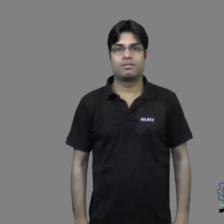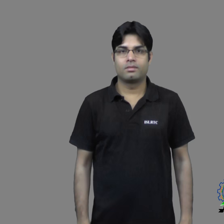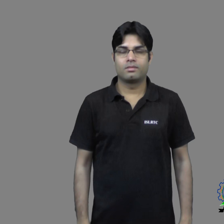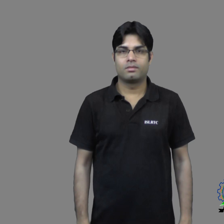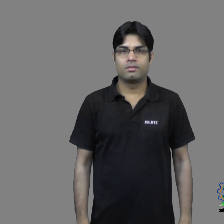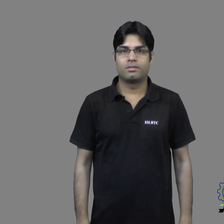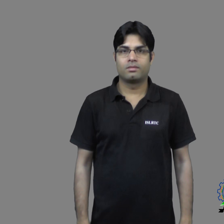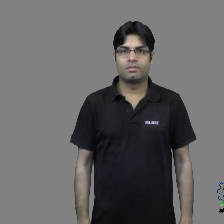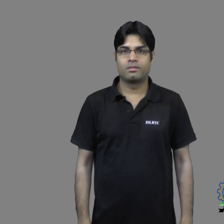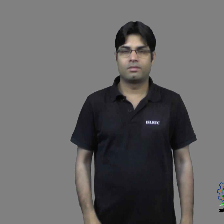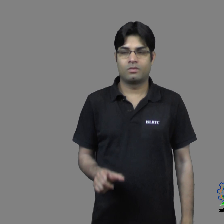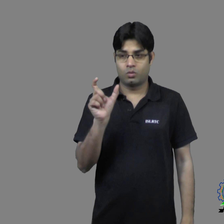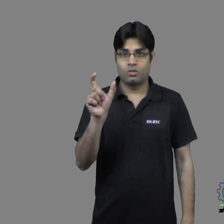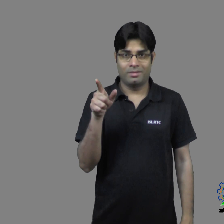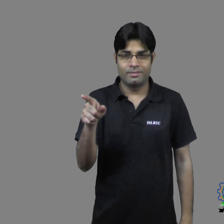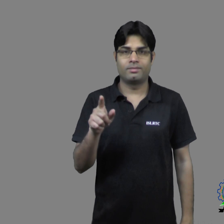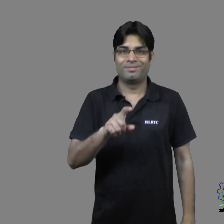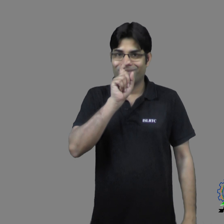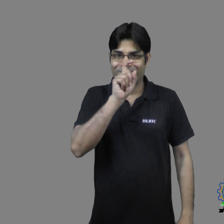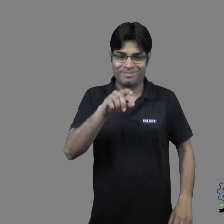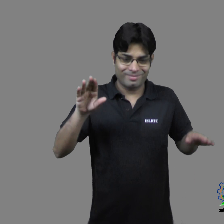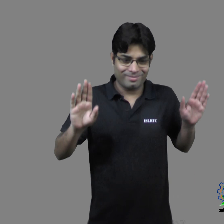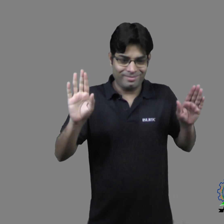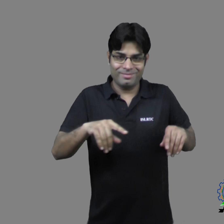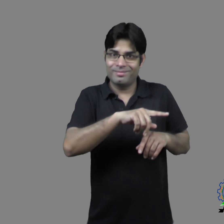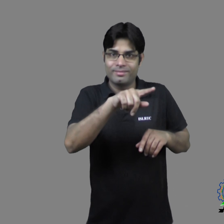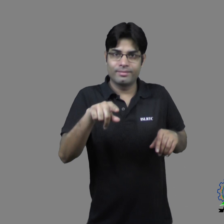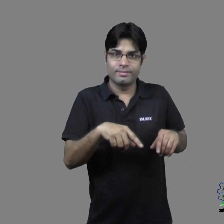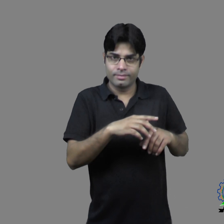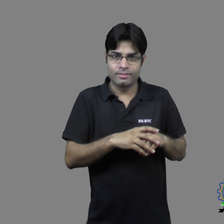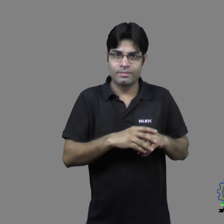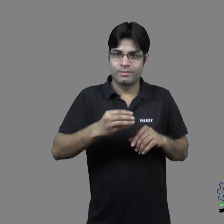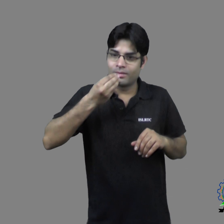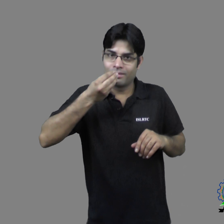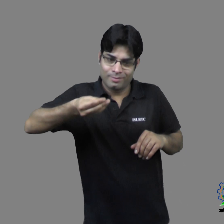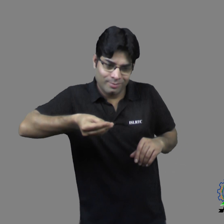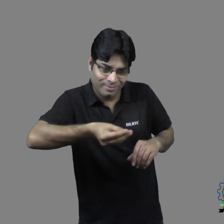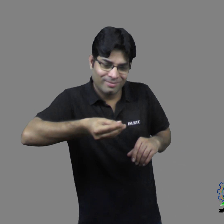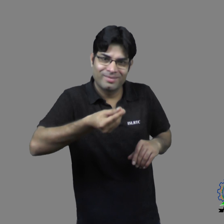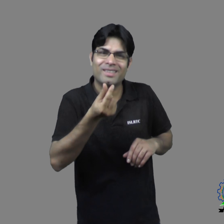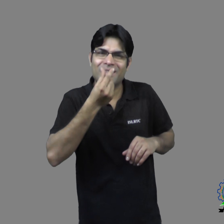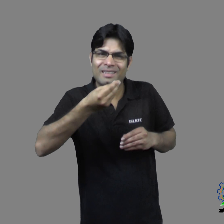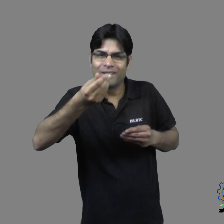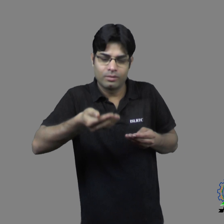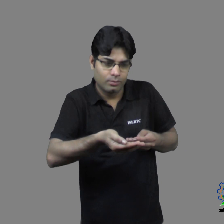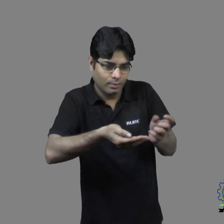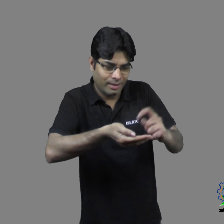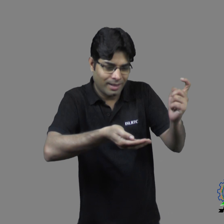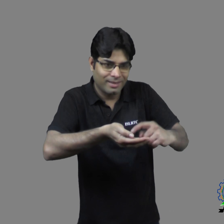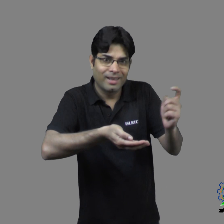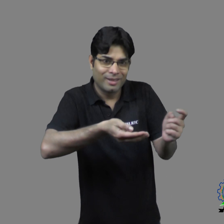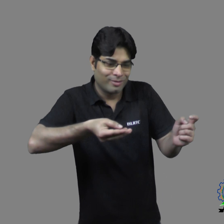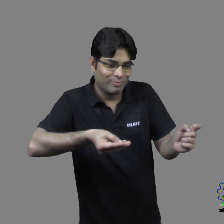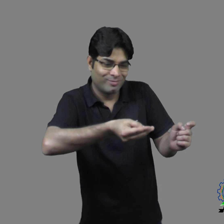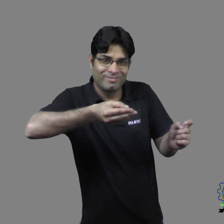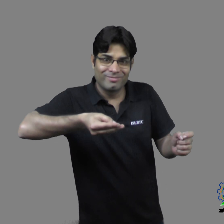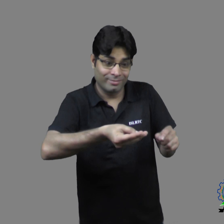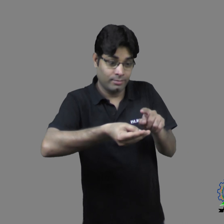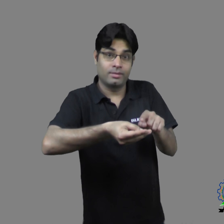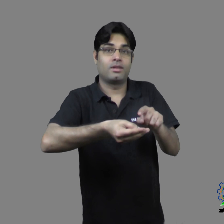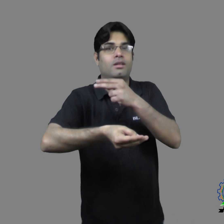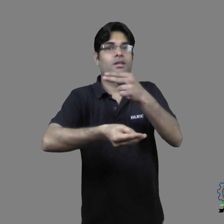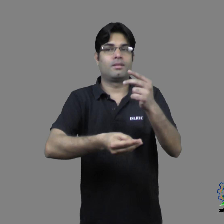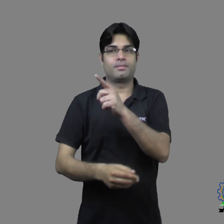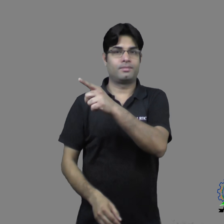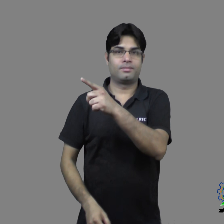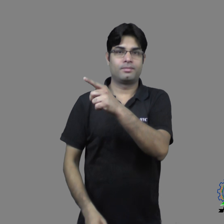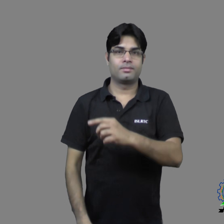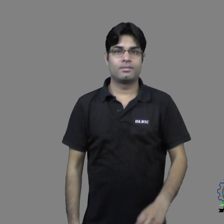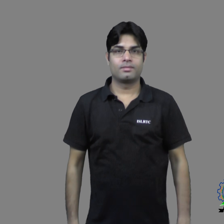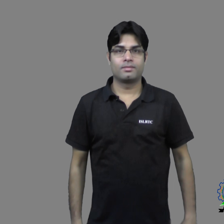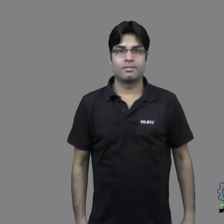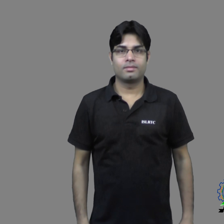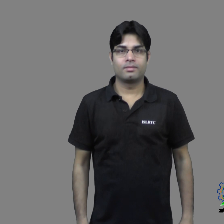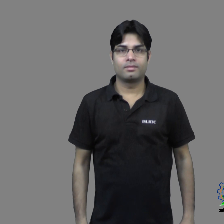Poultry Feeds